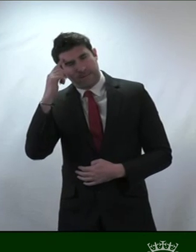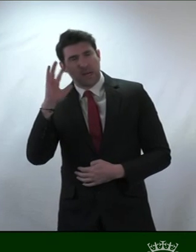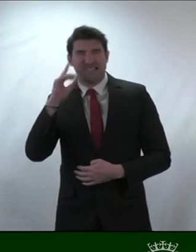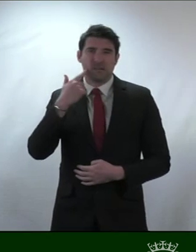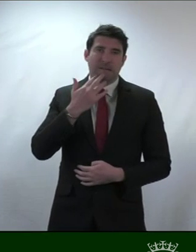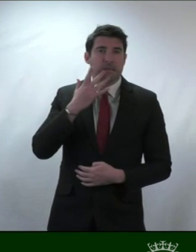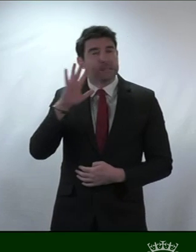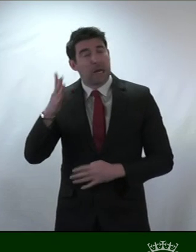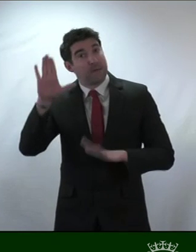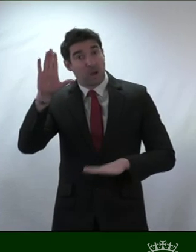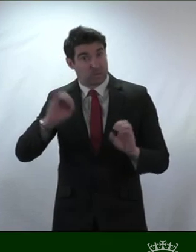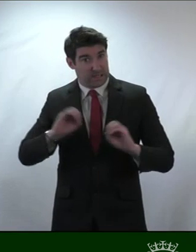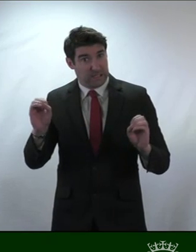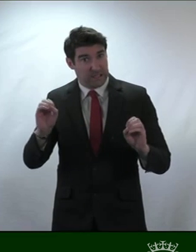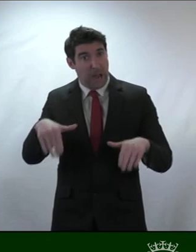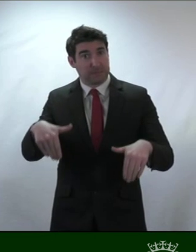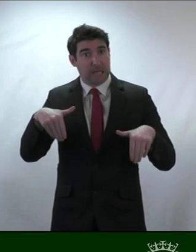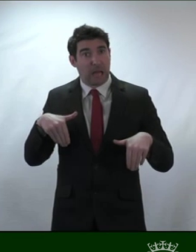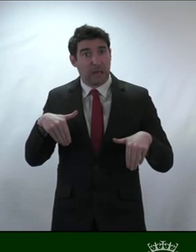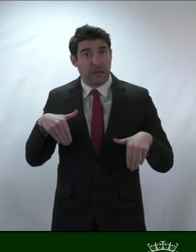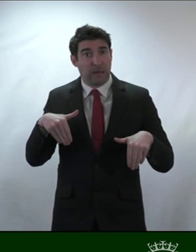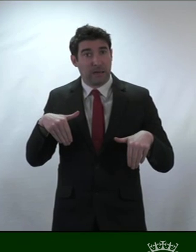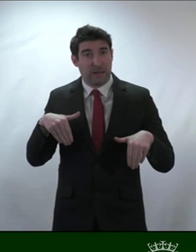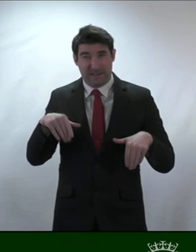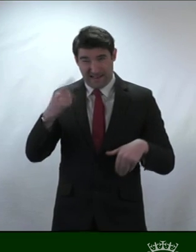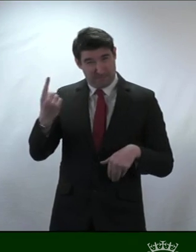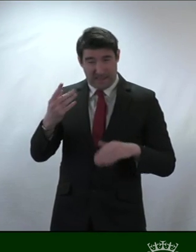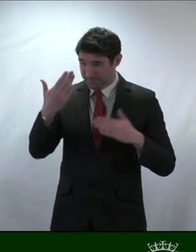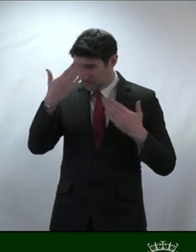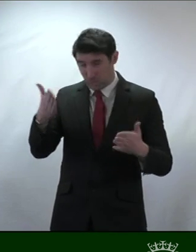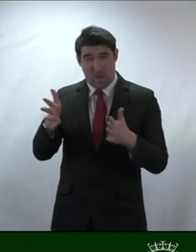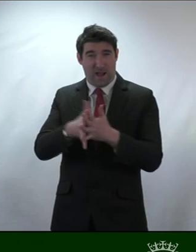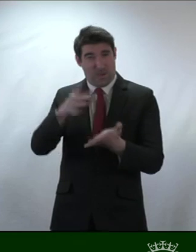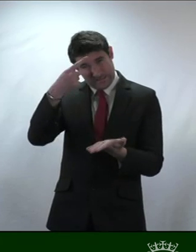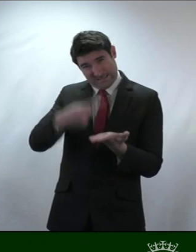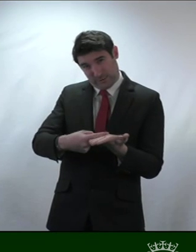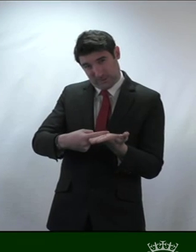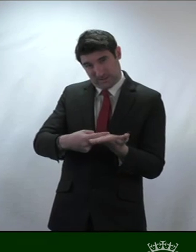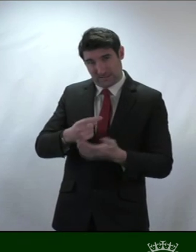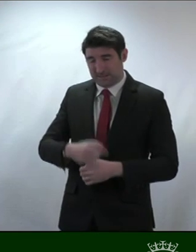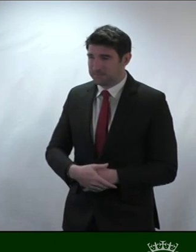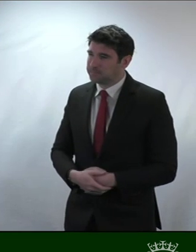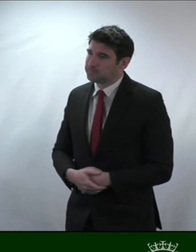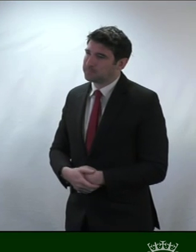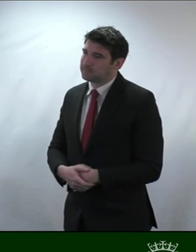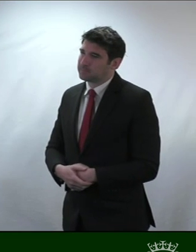I said two weeks ago at this Dispatch Box that I was very concerned that tier 2 would not be